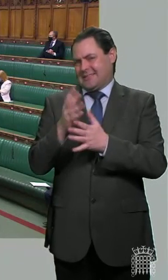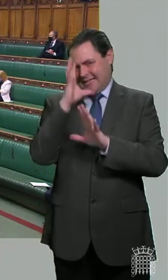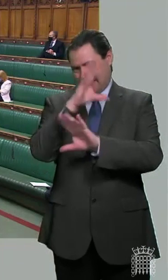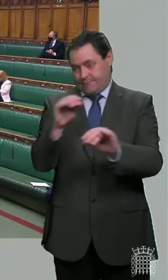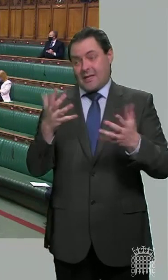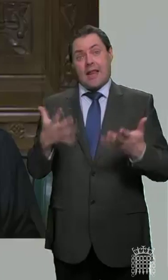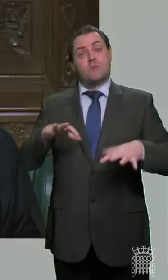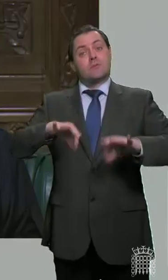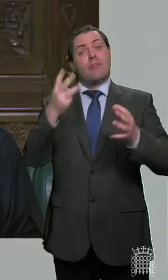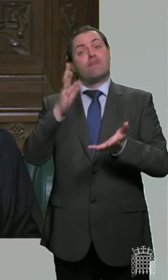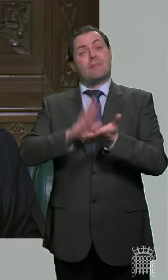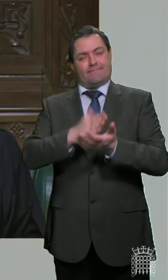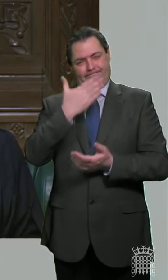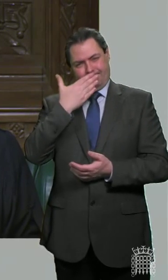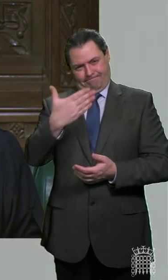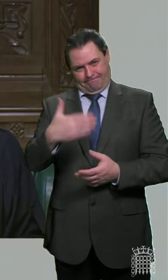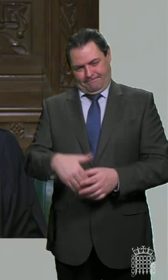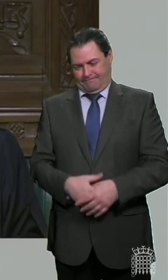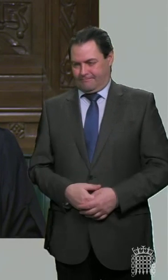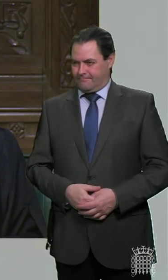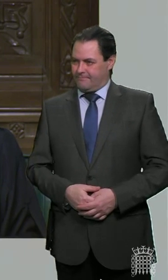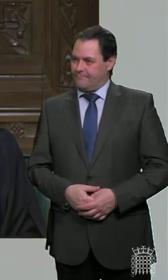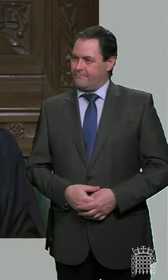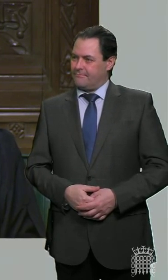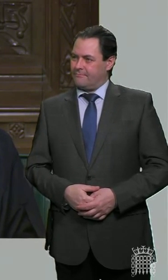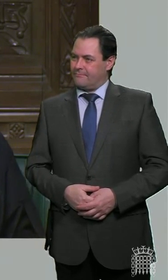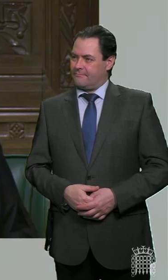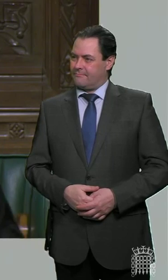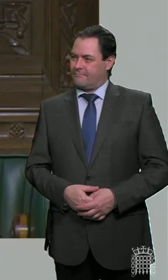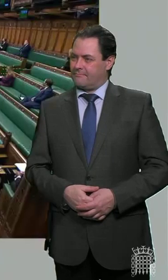I am suspending the House for three minutes to enable the necessary arrangements for the next business to be made.